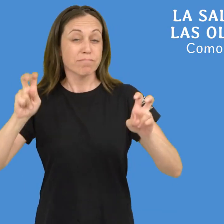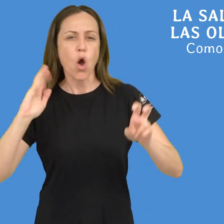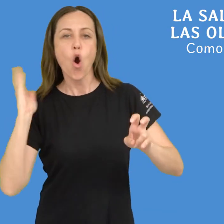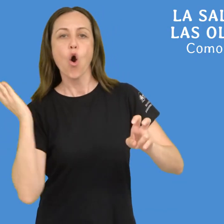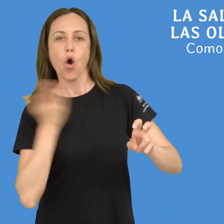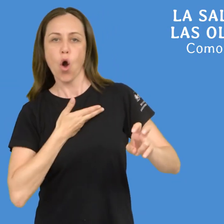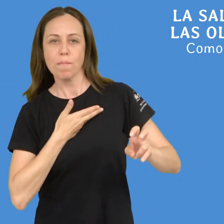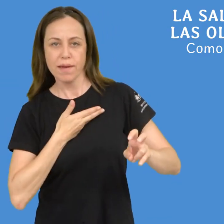afectar